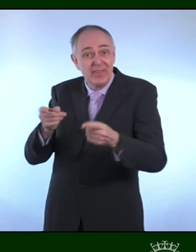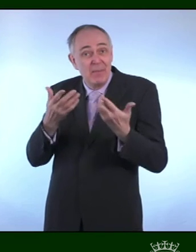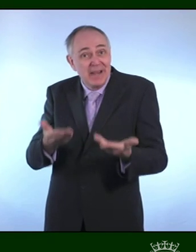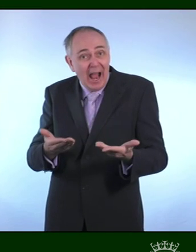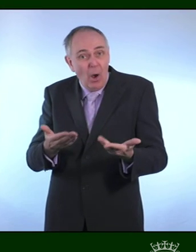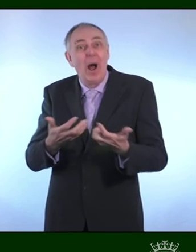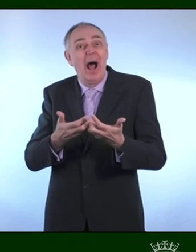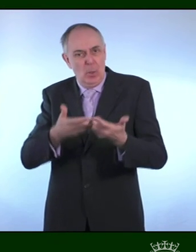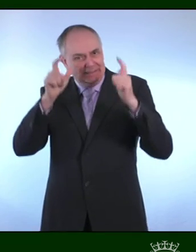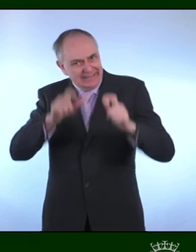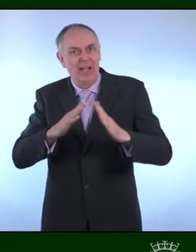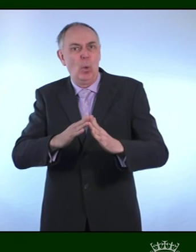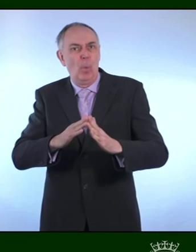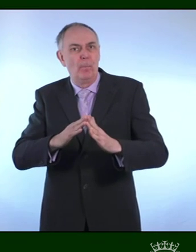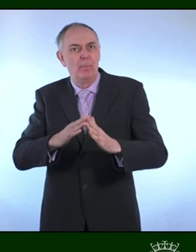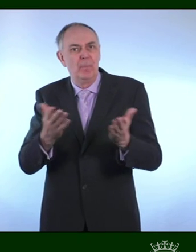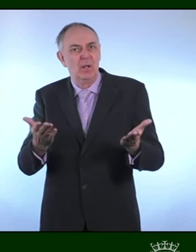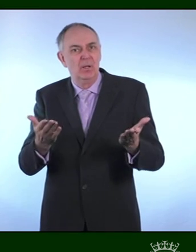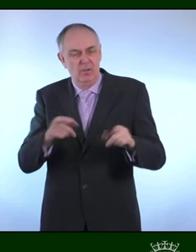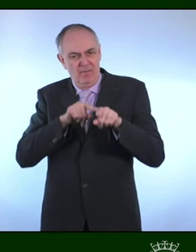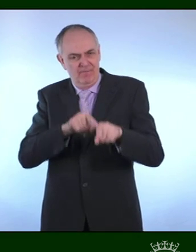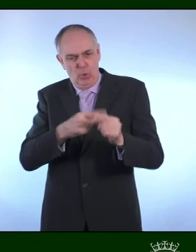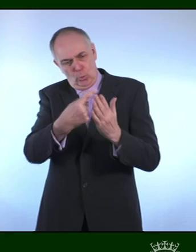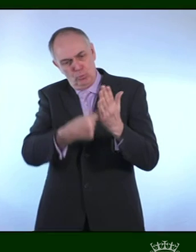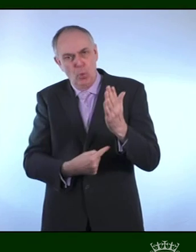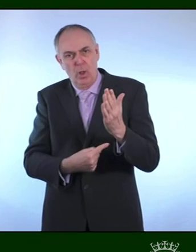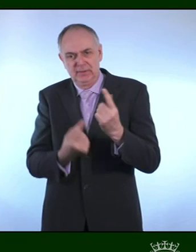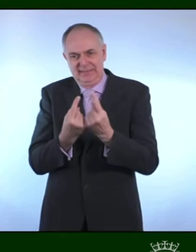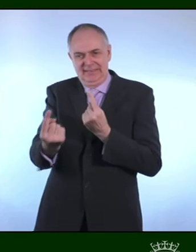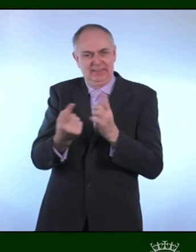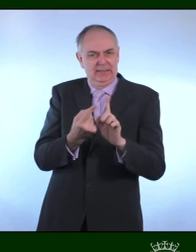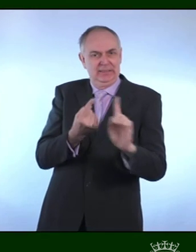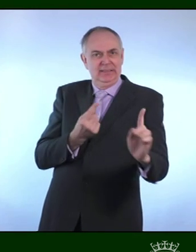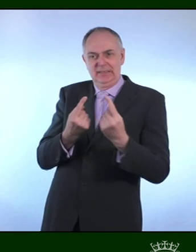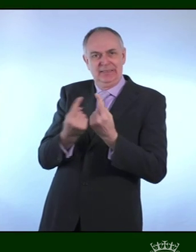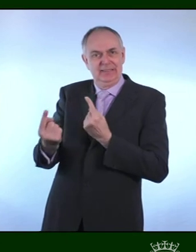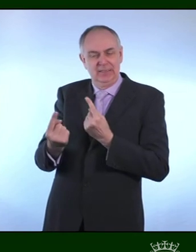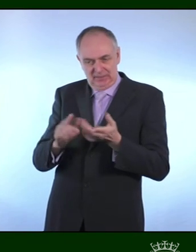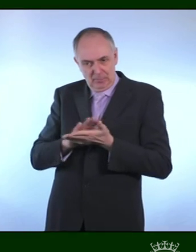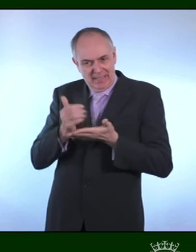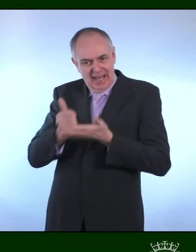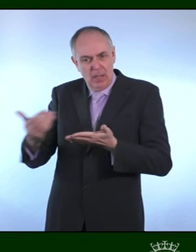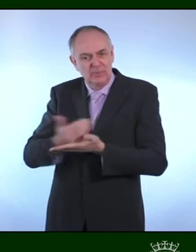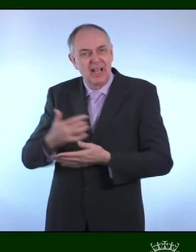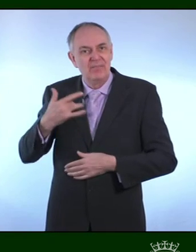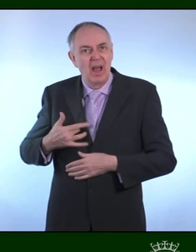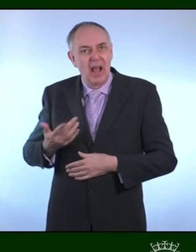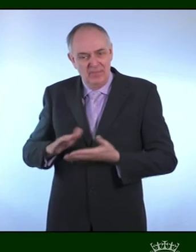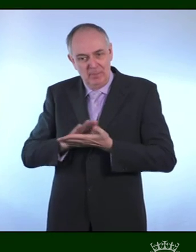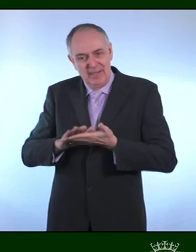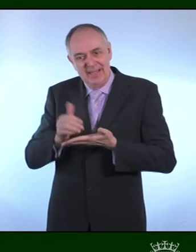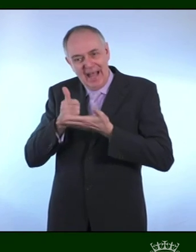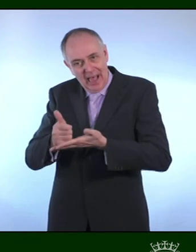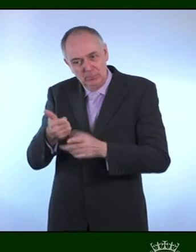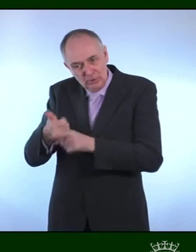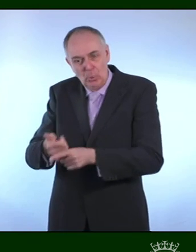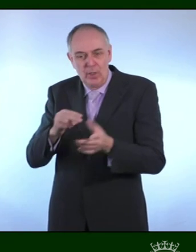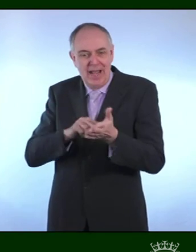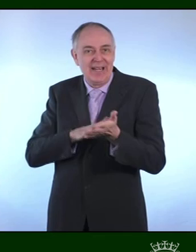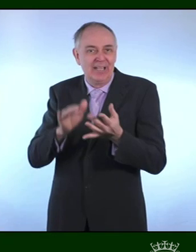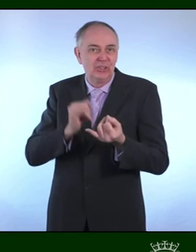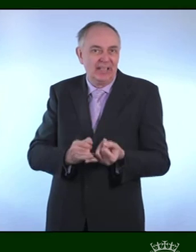Staying at home and adhering to social distancing will save lives, protect our health and social care services and begin to flatten the curve.